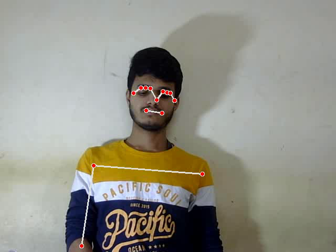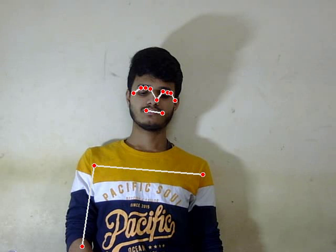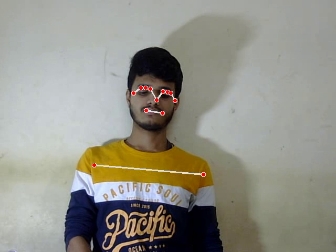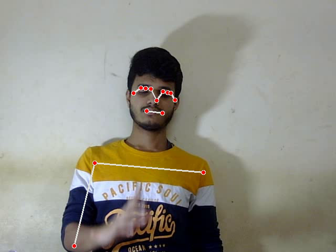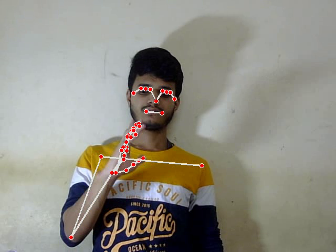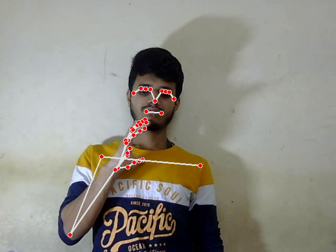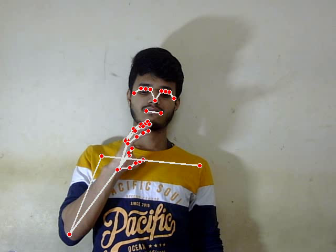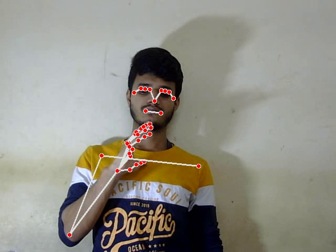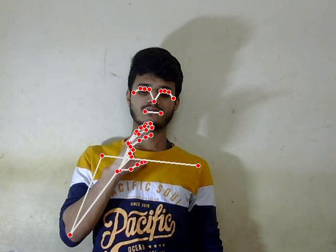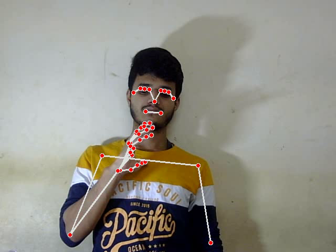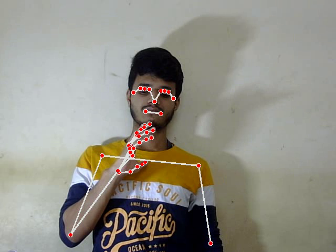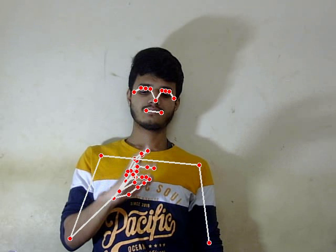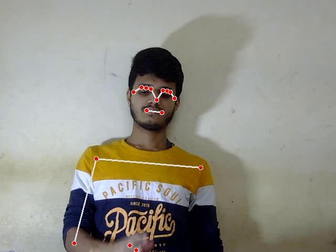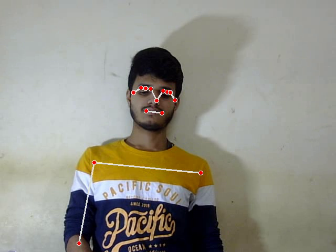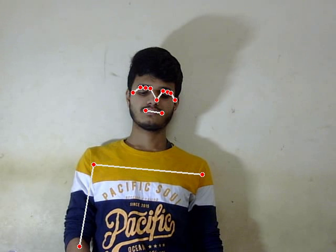fine